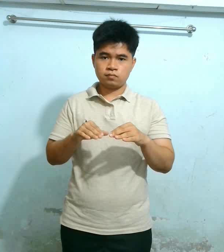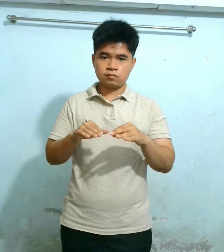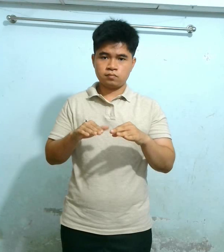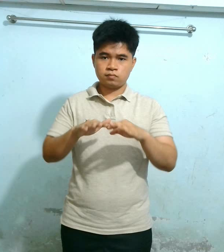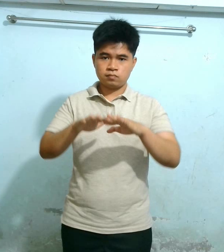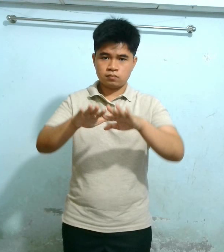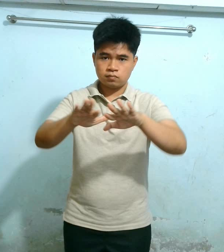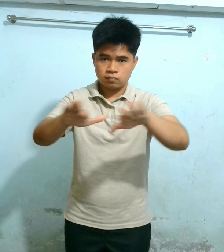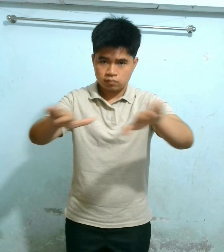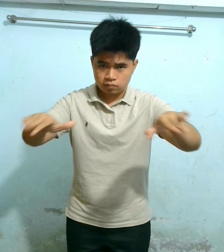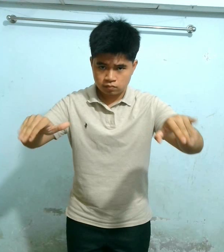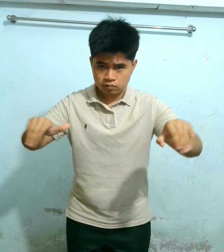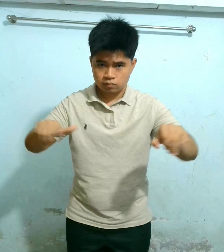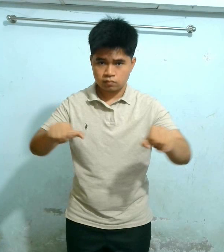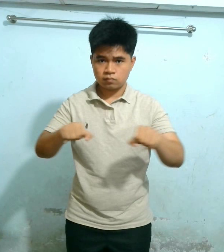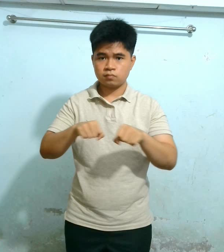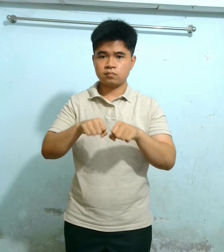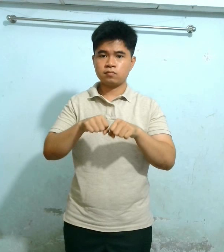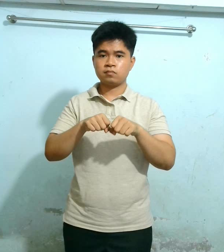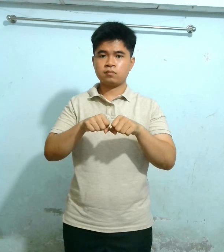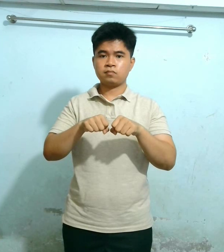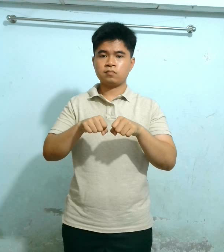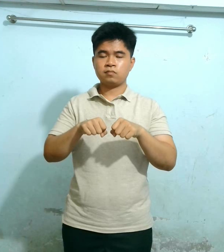boi